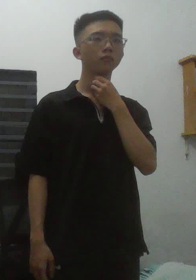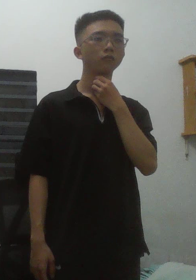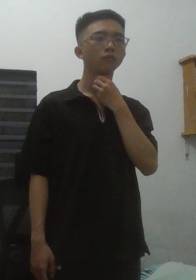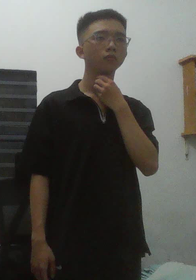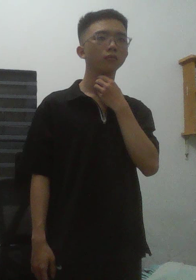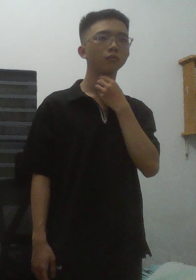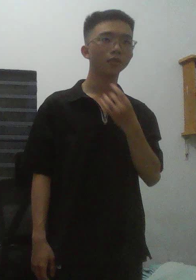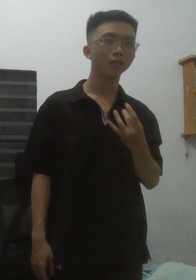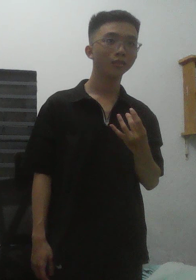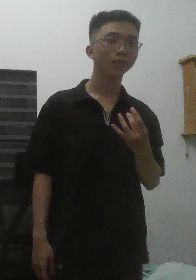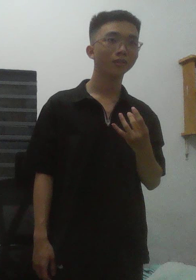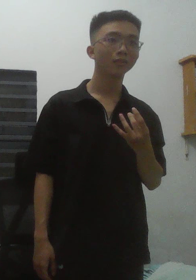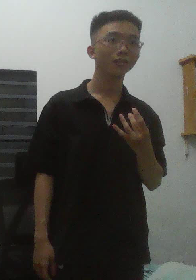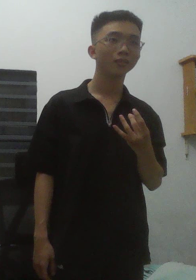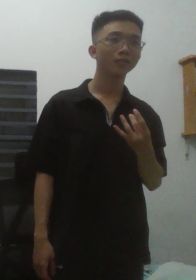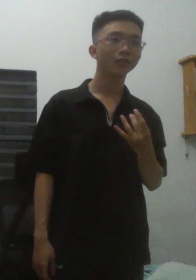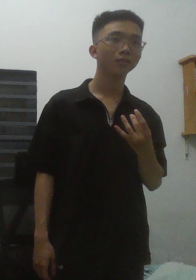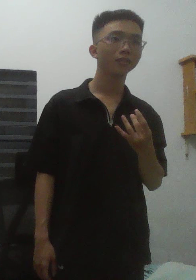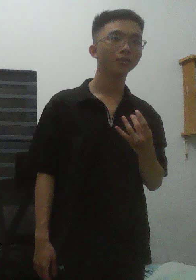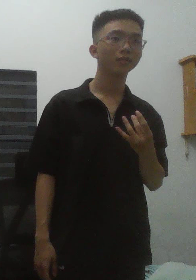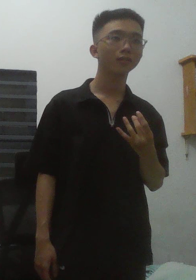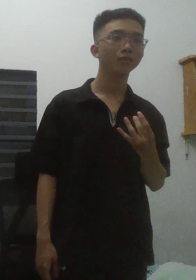thich